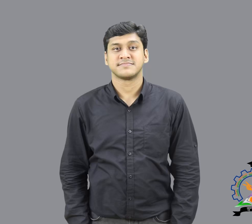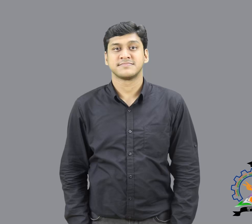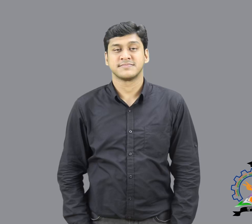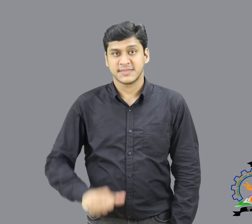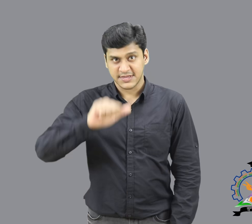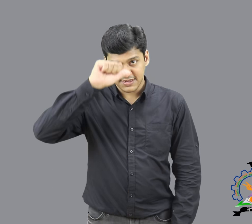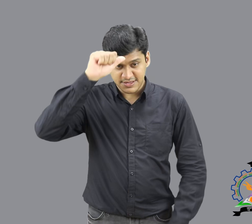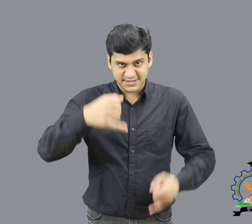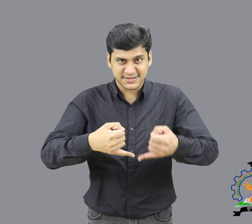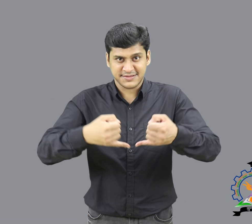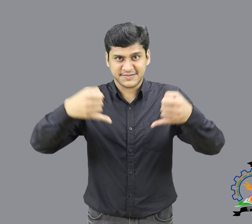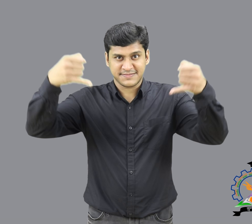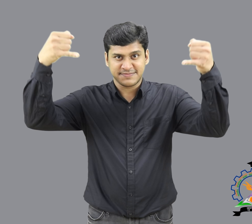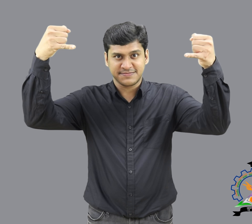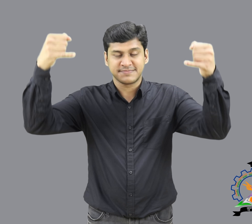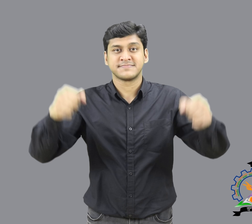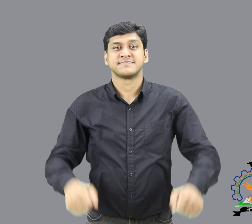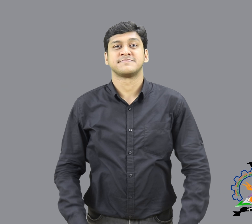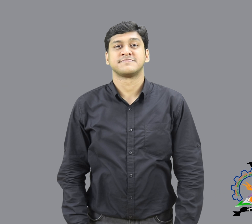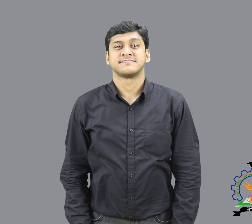India